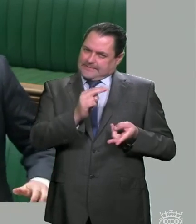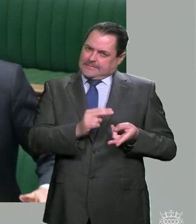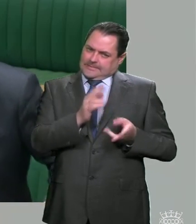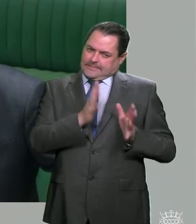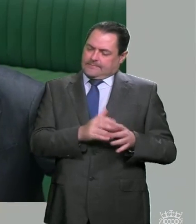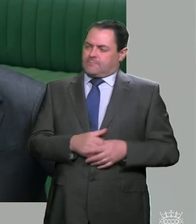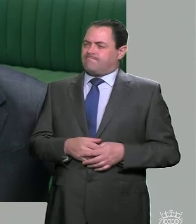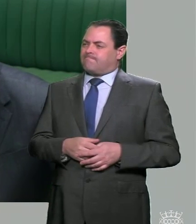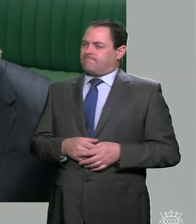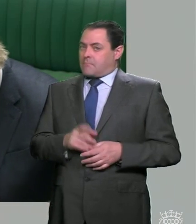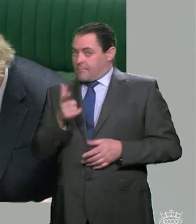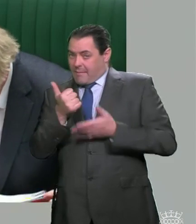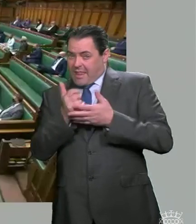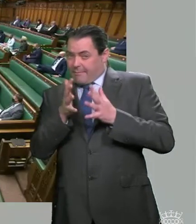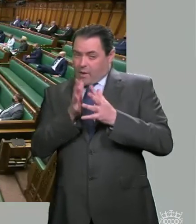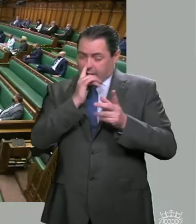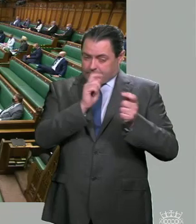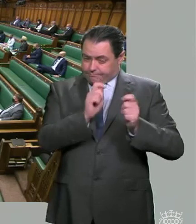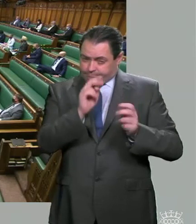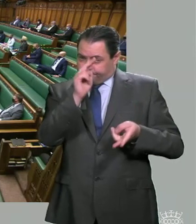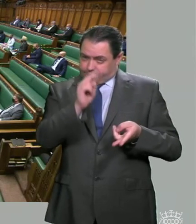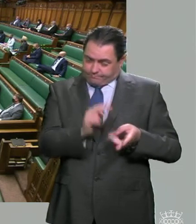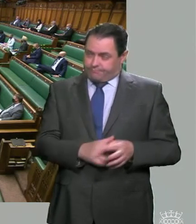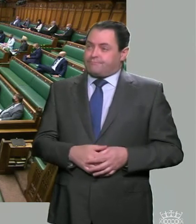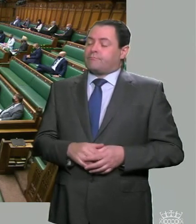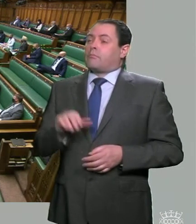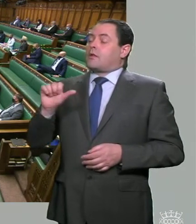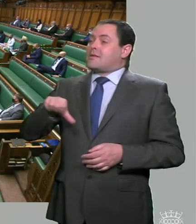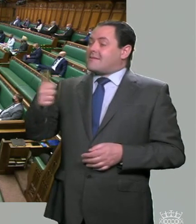I hope he may be helpful in that matter.